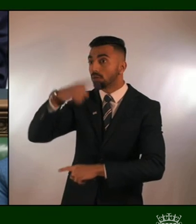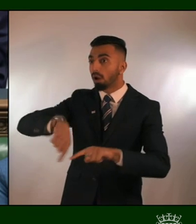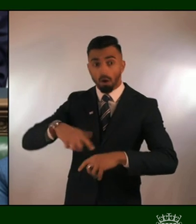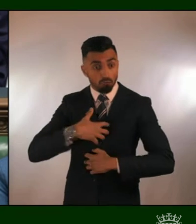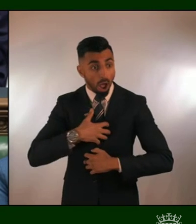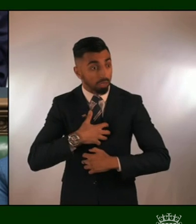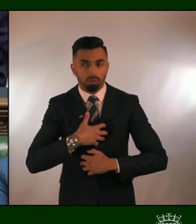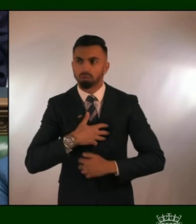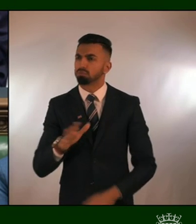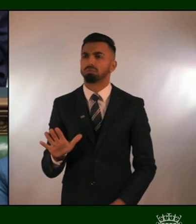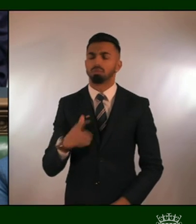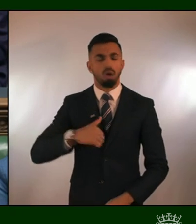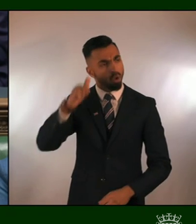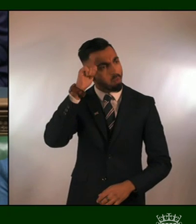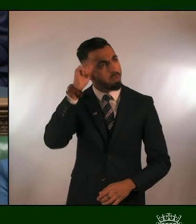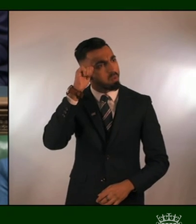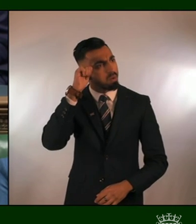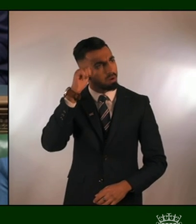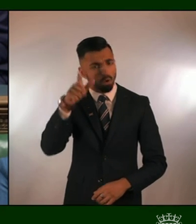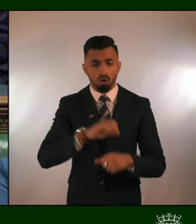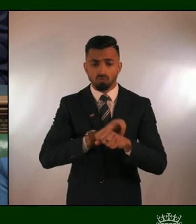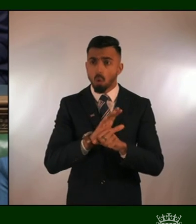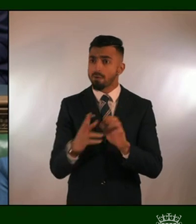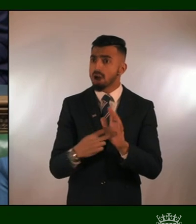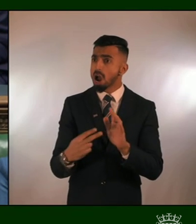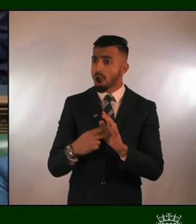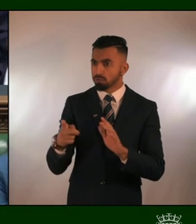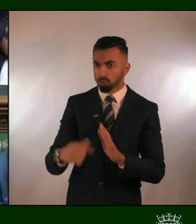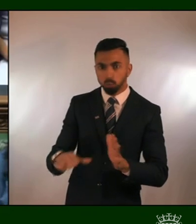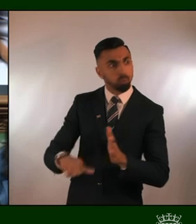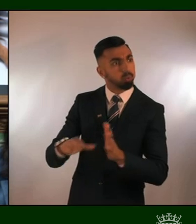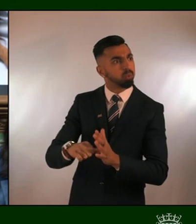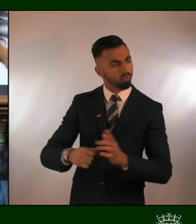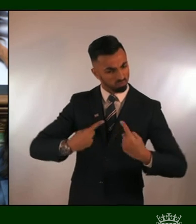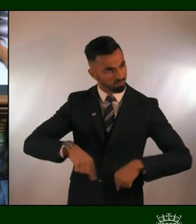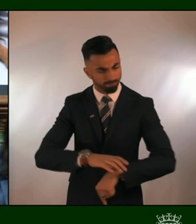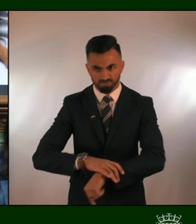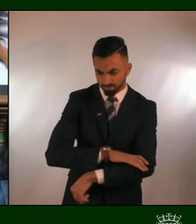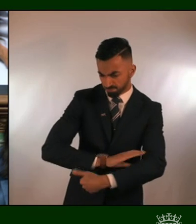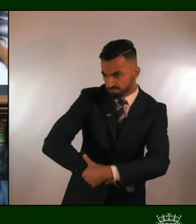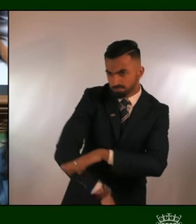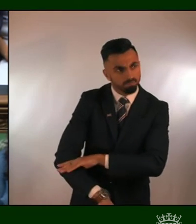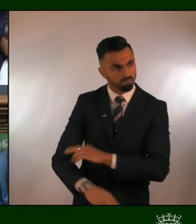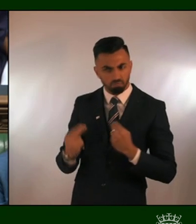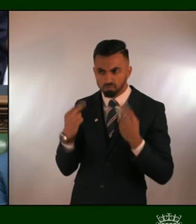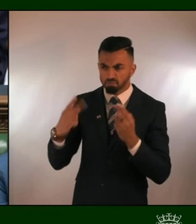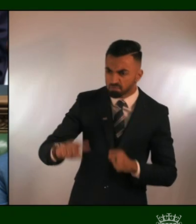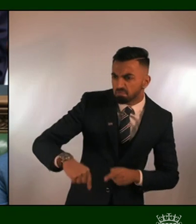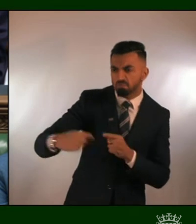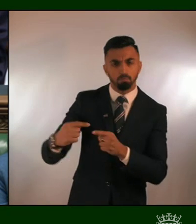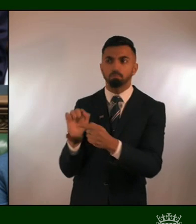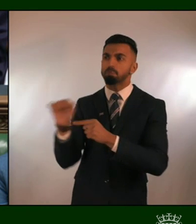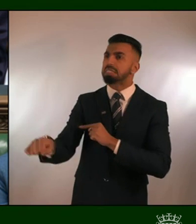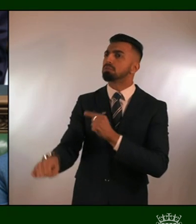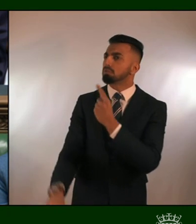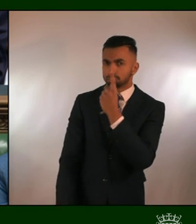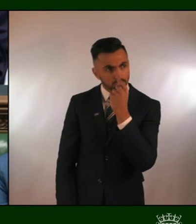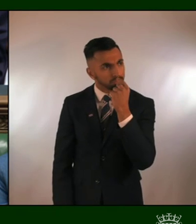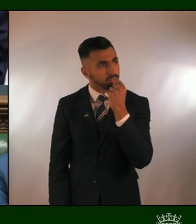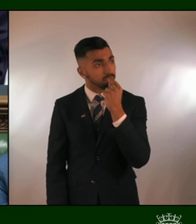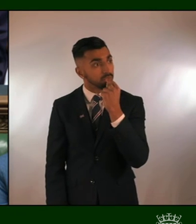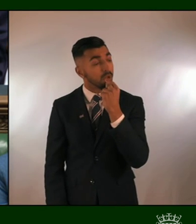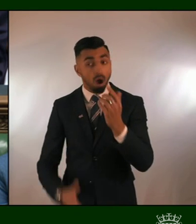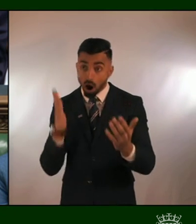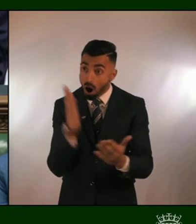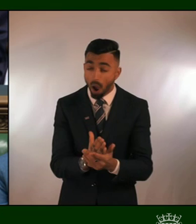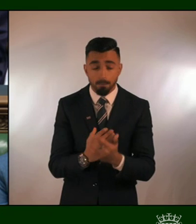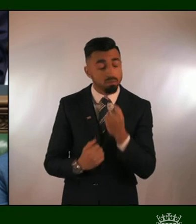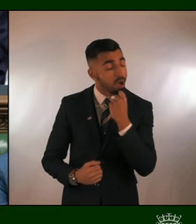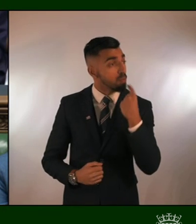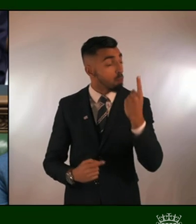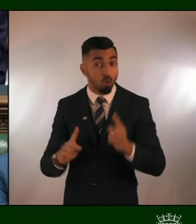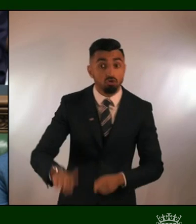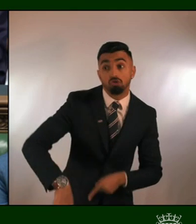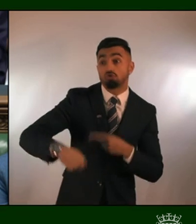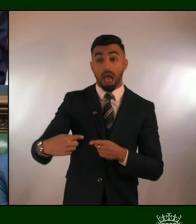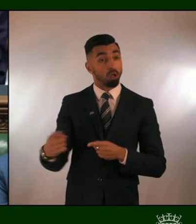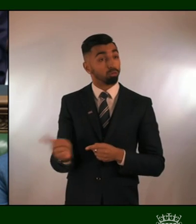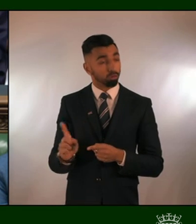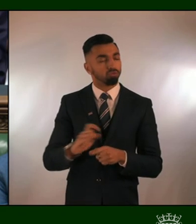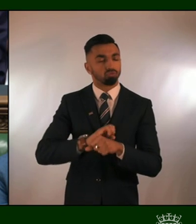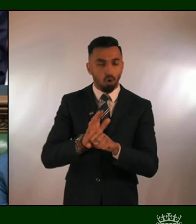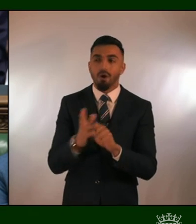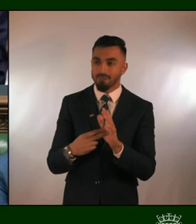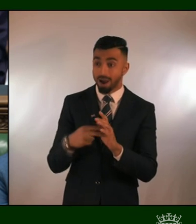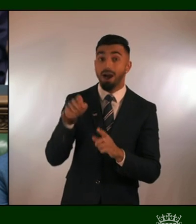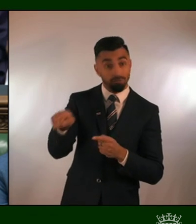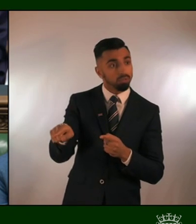We will rise to this challenge. But let me also say, yes, this virus is the key challenge facing our country today, but it is not the only challenge.